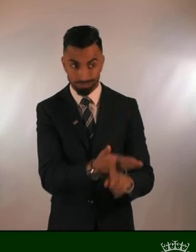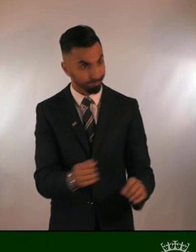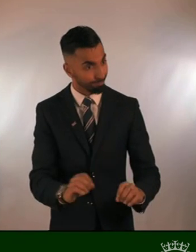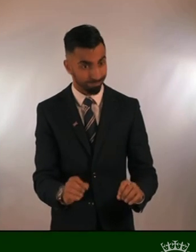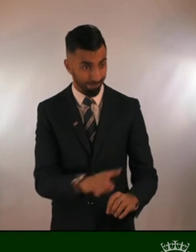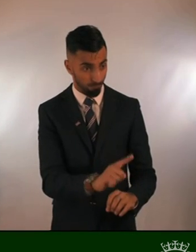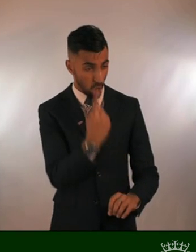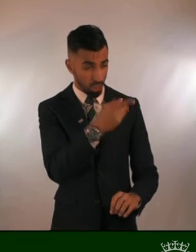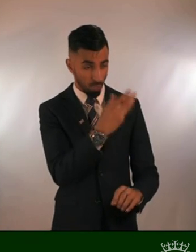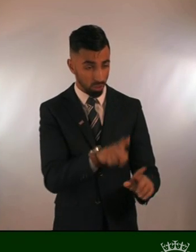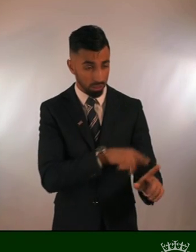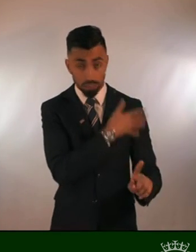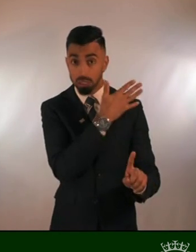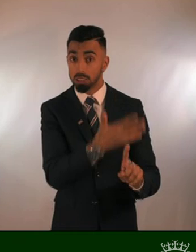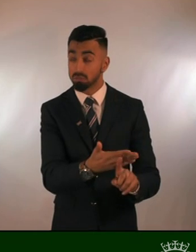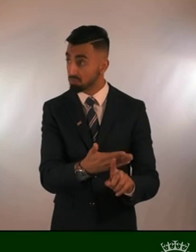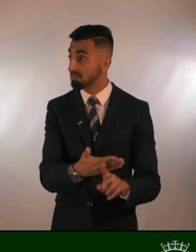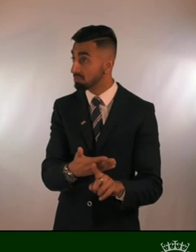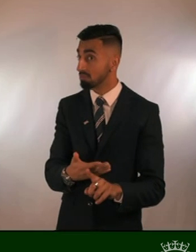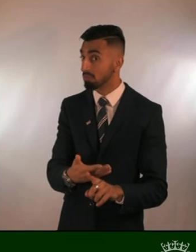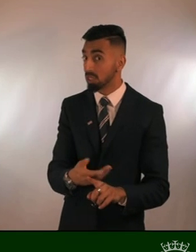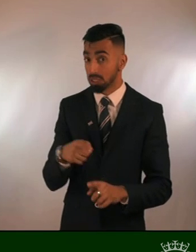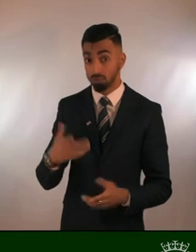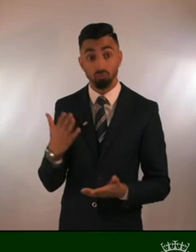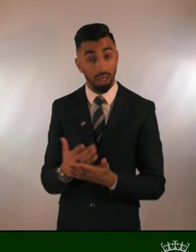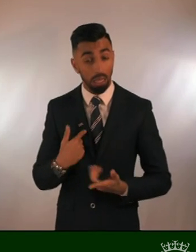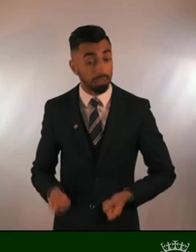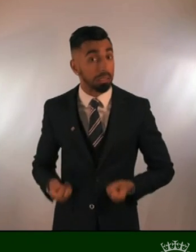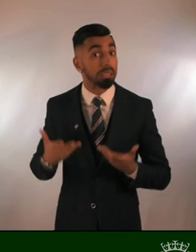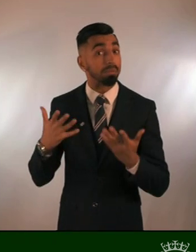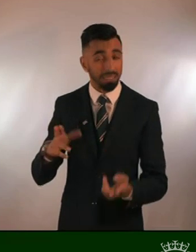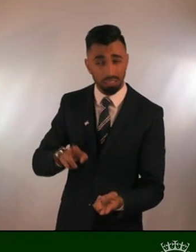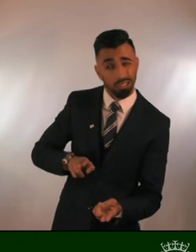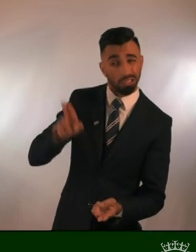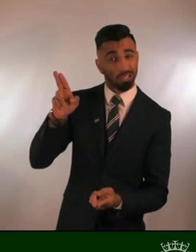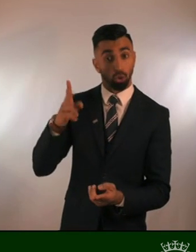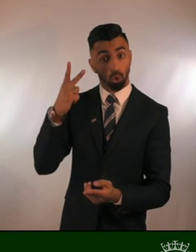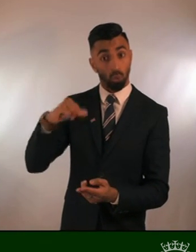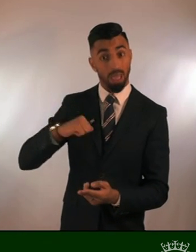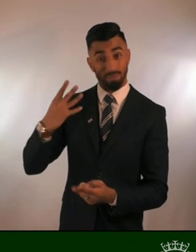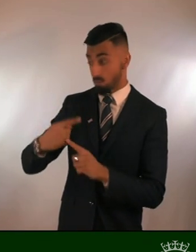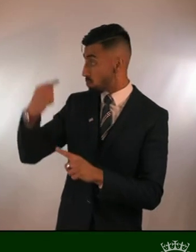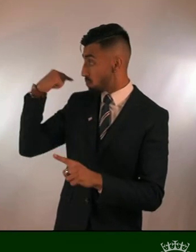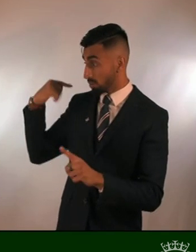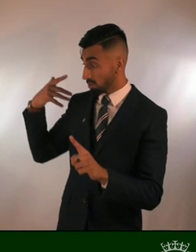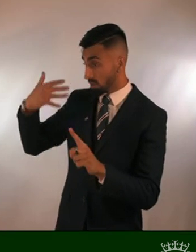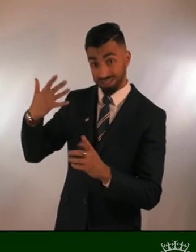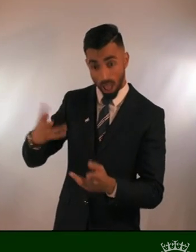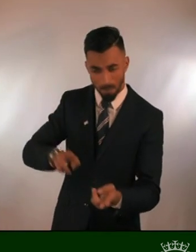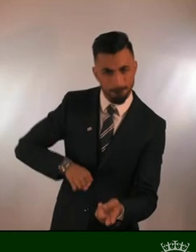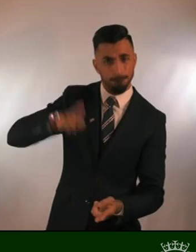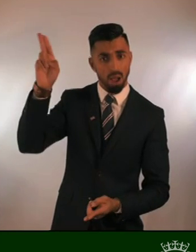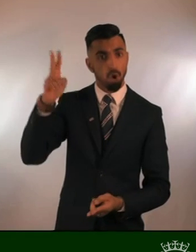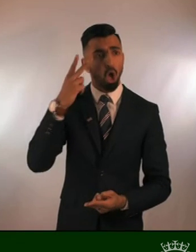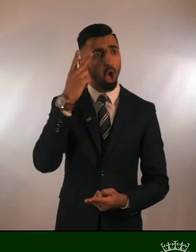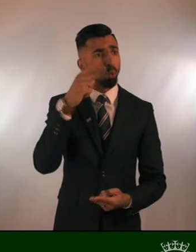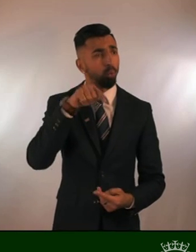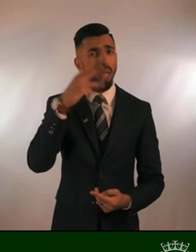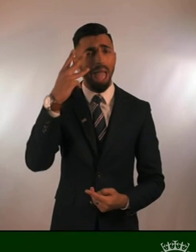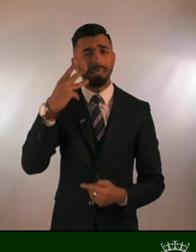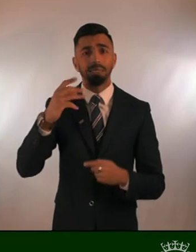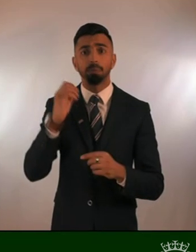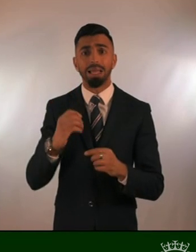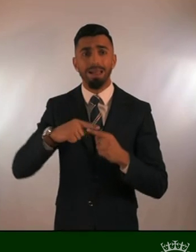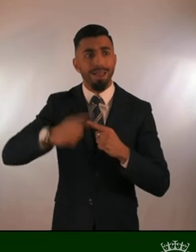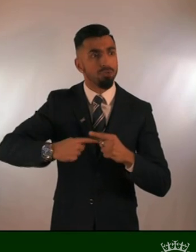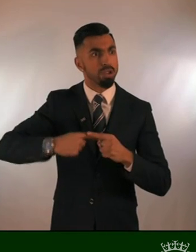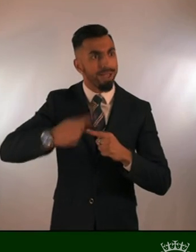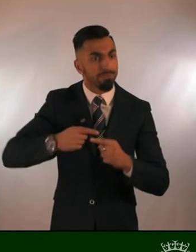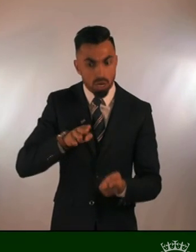Over the spending review period, it is set to grow at the fastest rate since 2004, with an average growth rate in real terms of 2.8%—twice as fast as the economy.